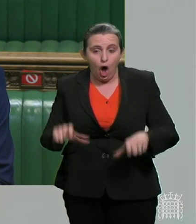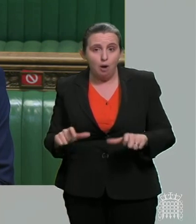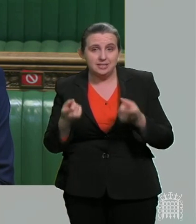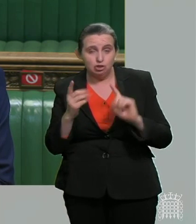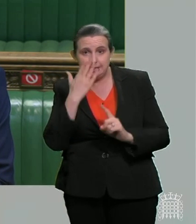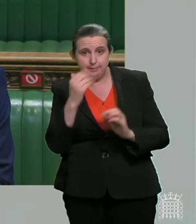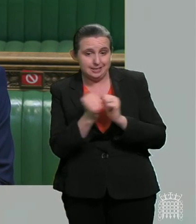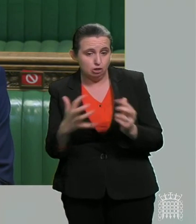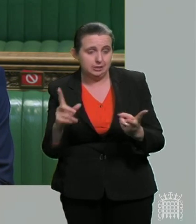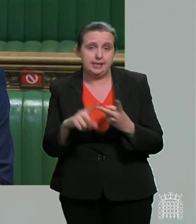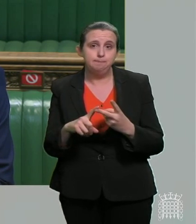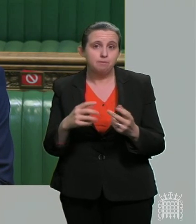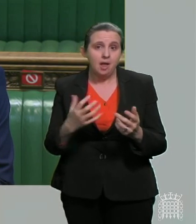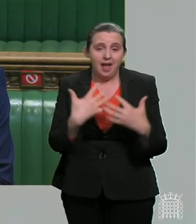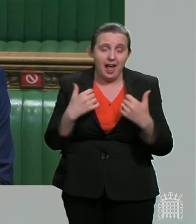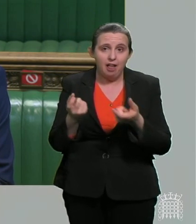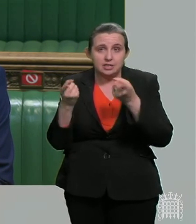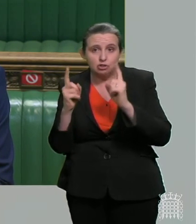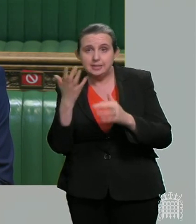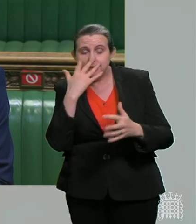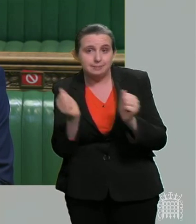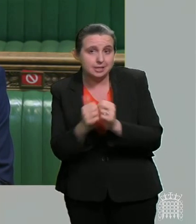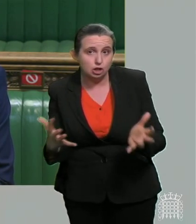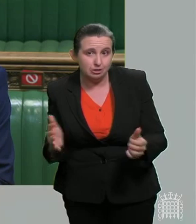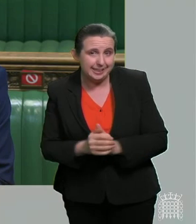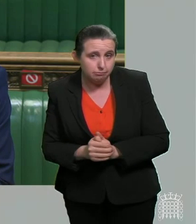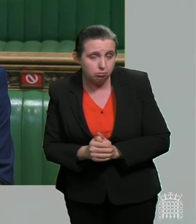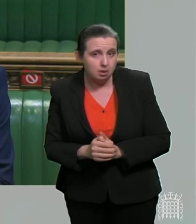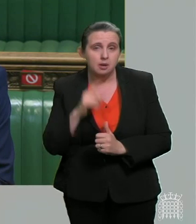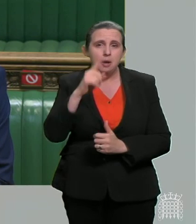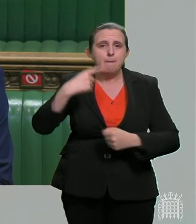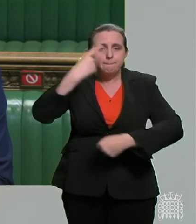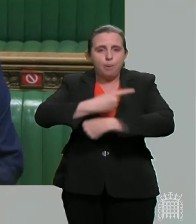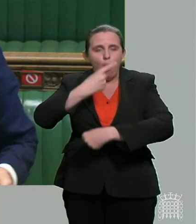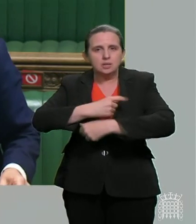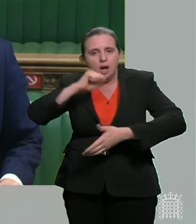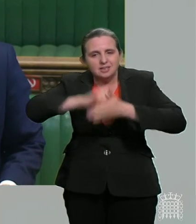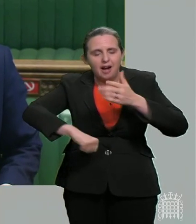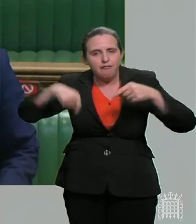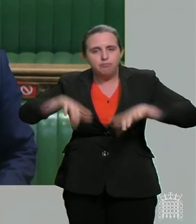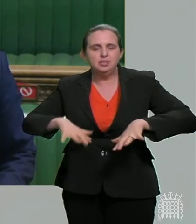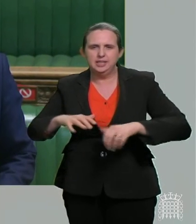Luckily, Oxford University keeps track of how tough border restrictions are in every country.